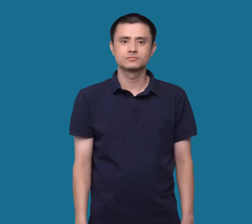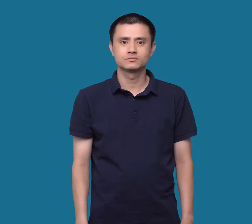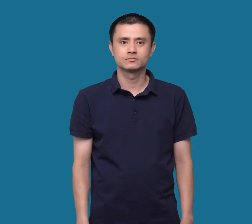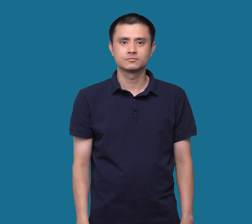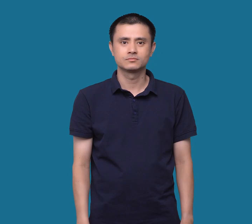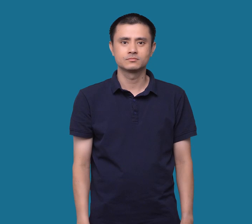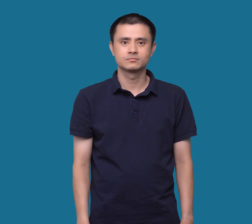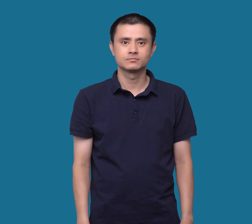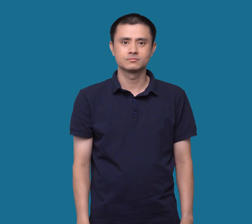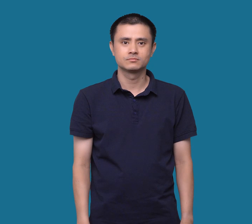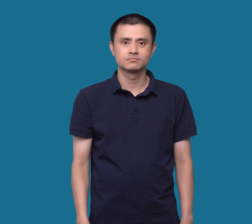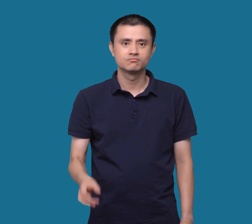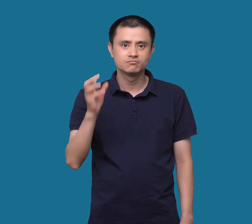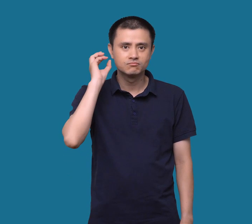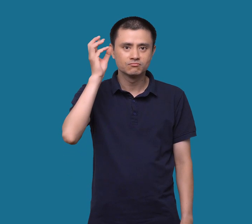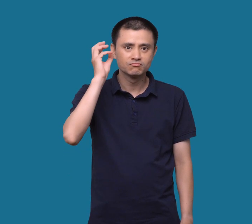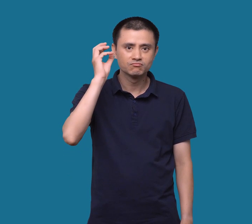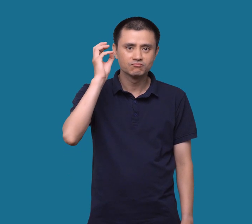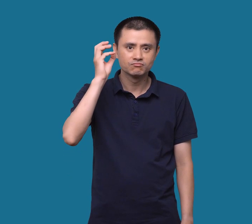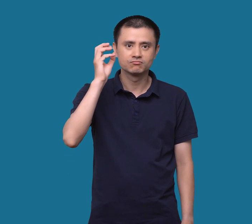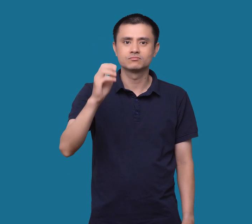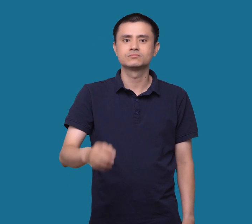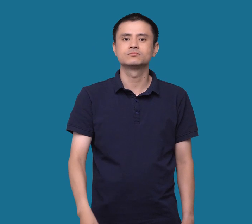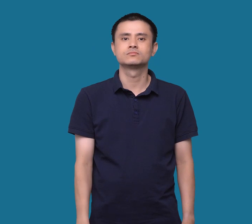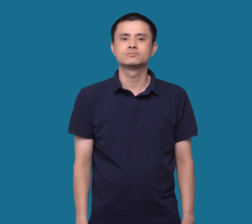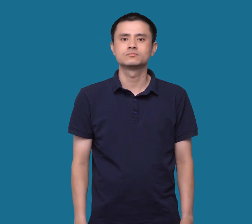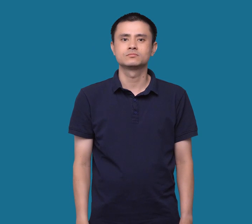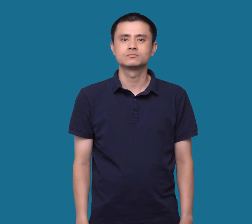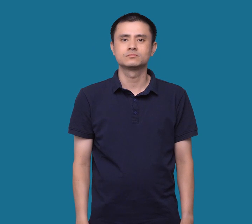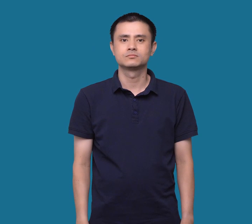trứng